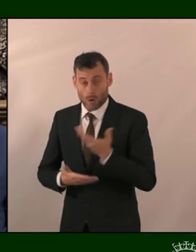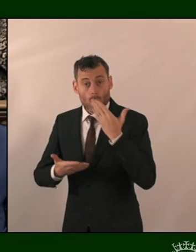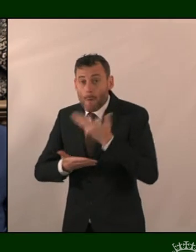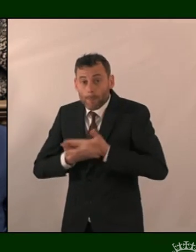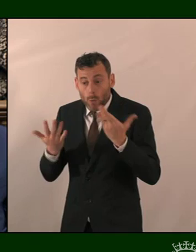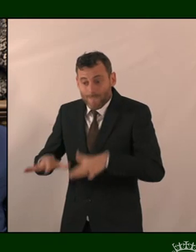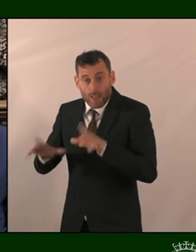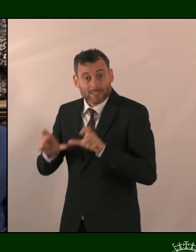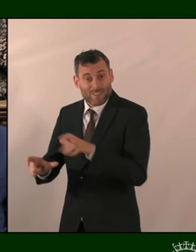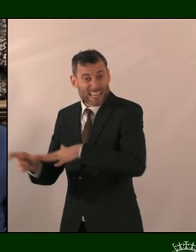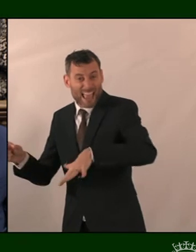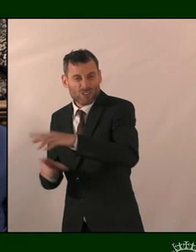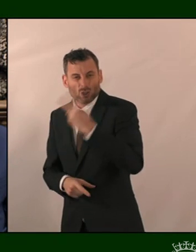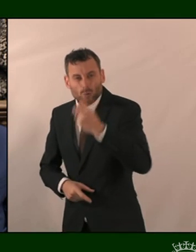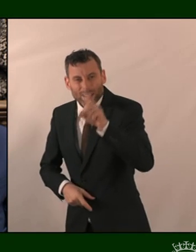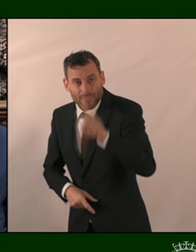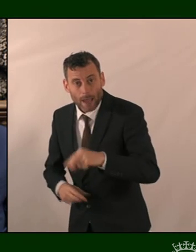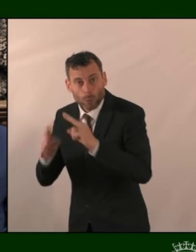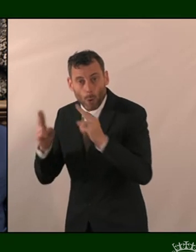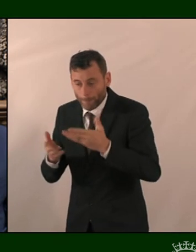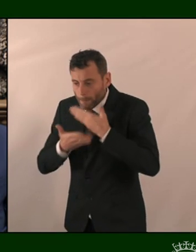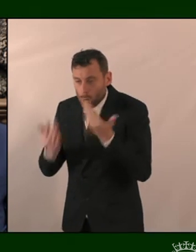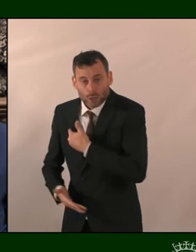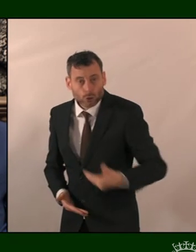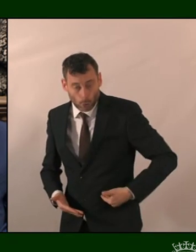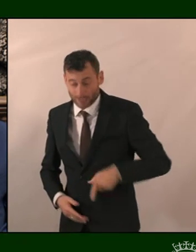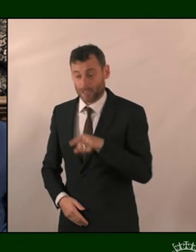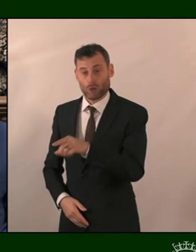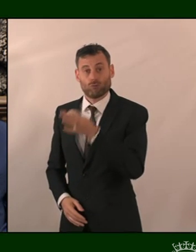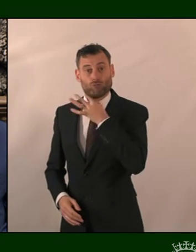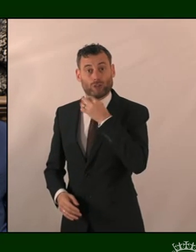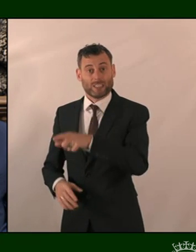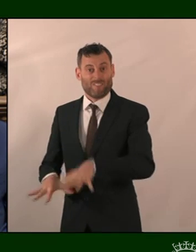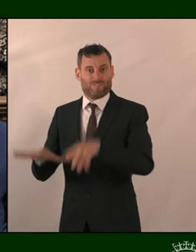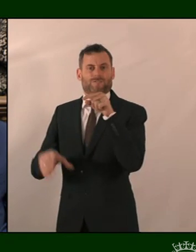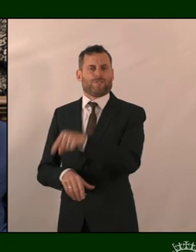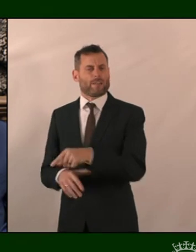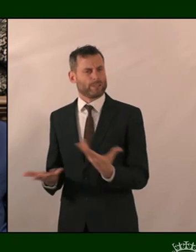That is 20,000 homes with no insurance and in danger of being flooded imminently.